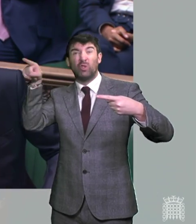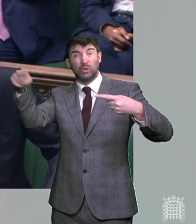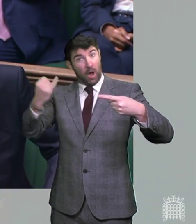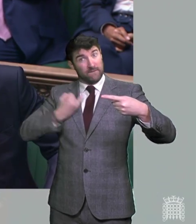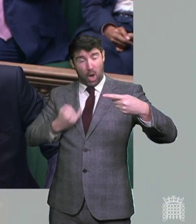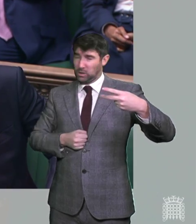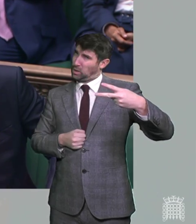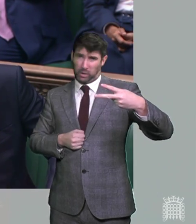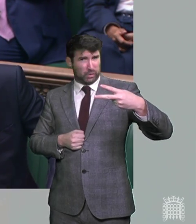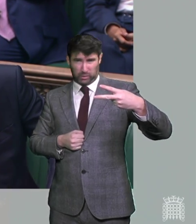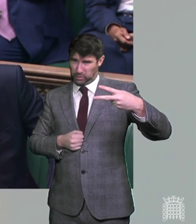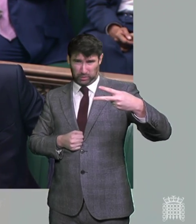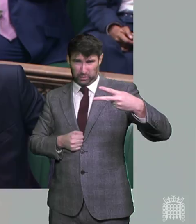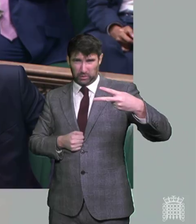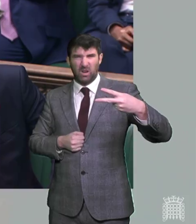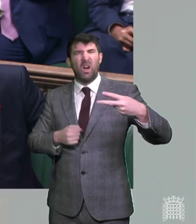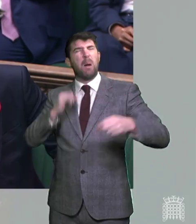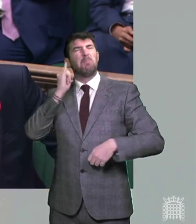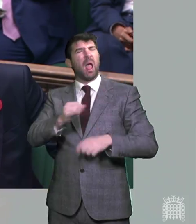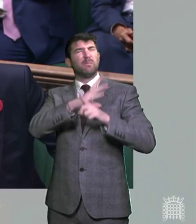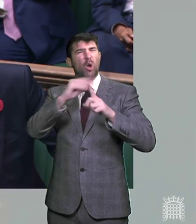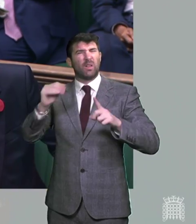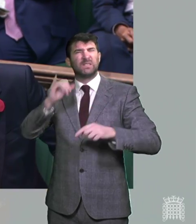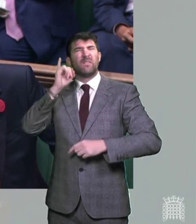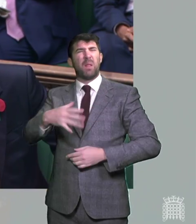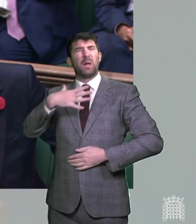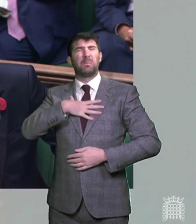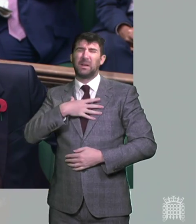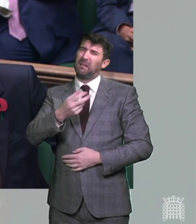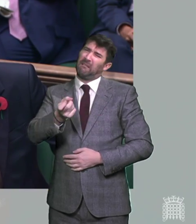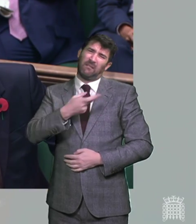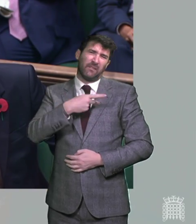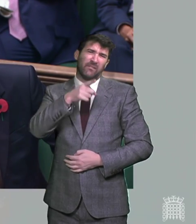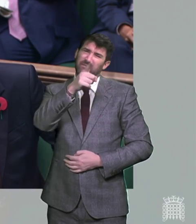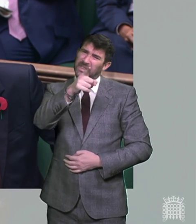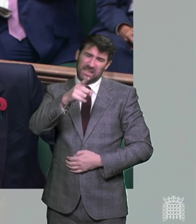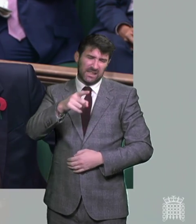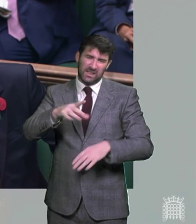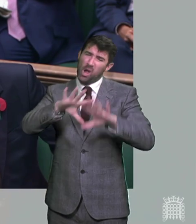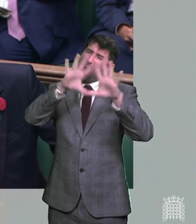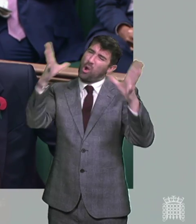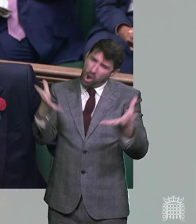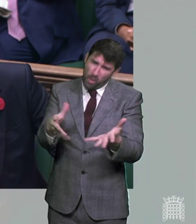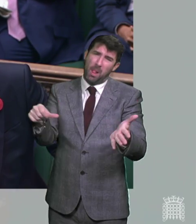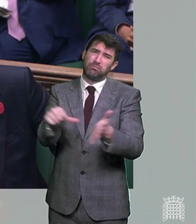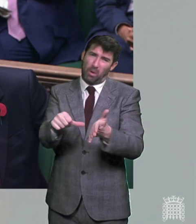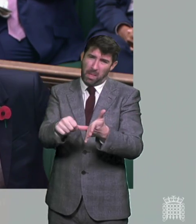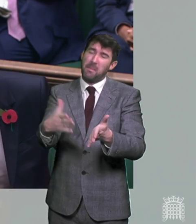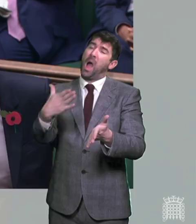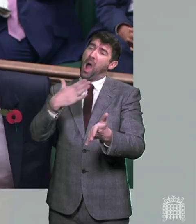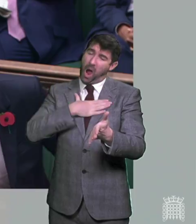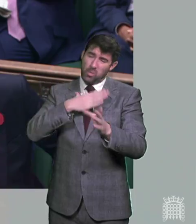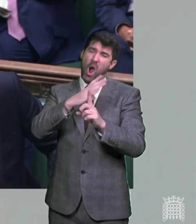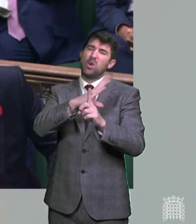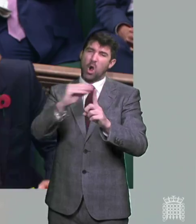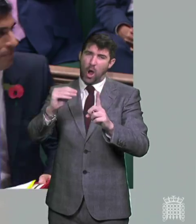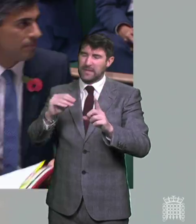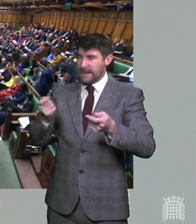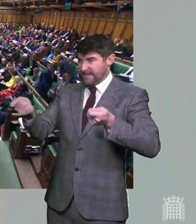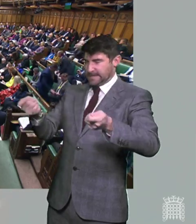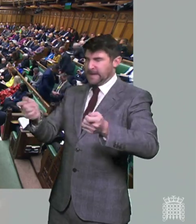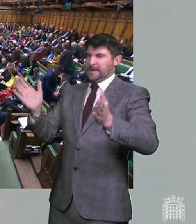It is wrong to say they are particular to this country, and we will of course do what we always do on this side of the House: deliver a strong economy for the British people.